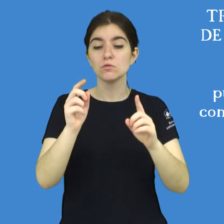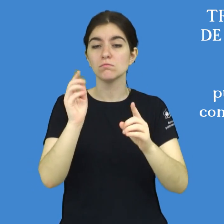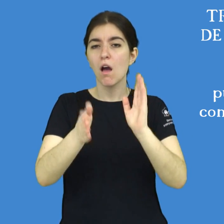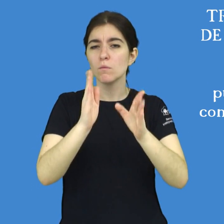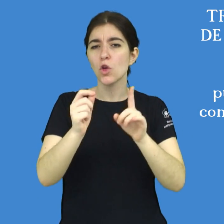terapia